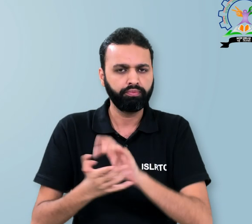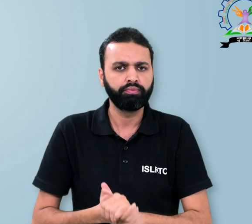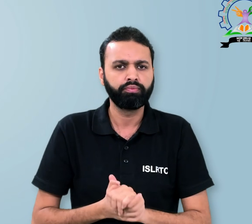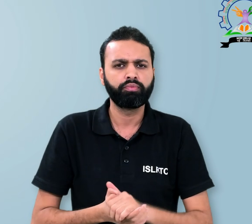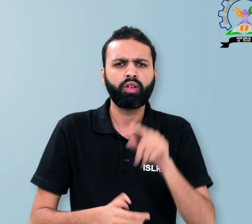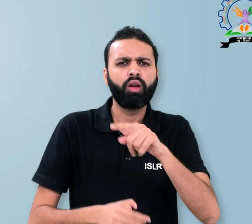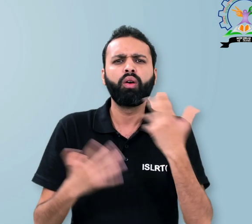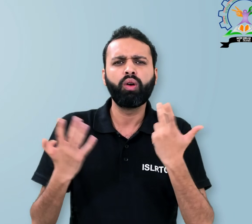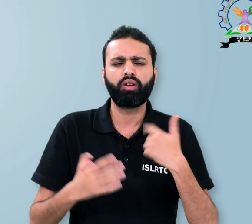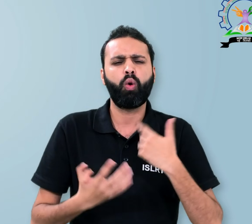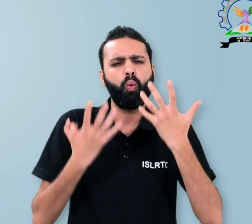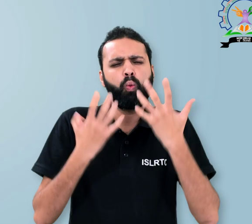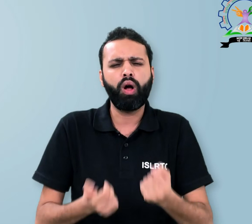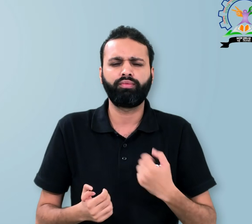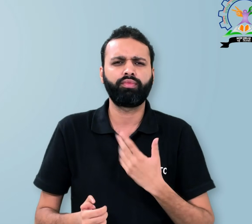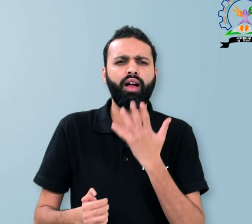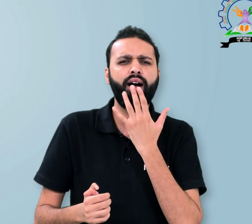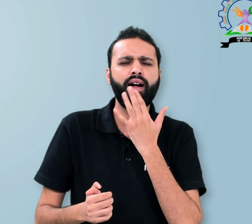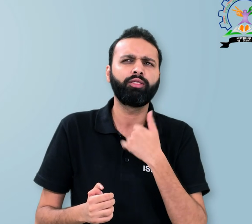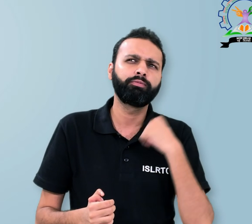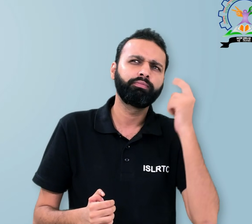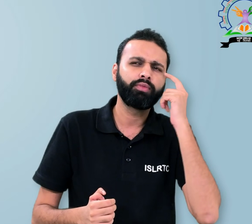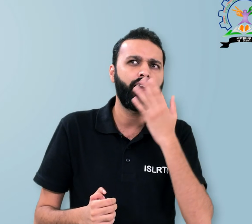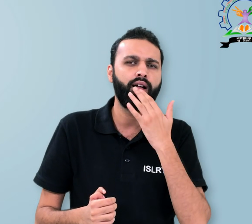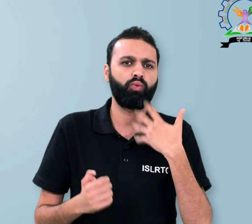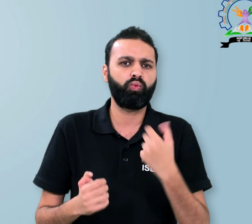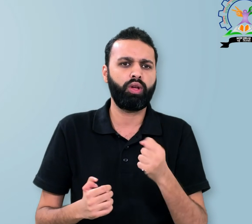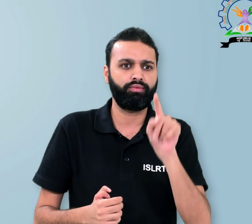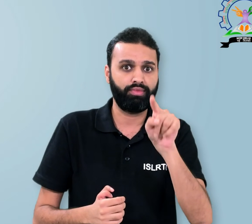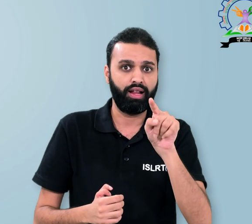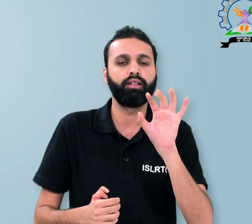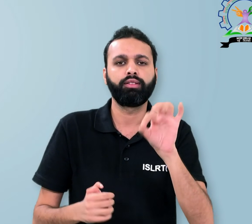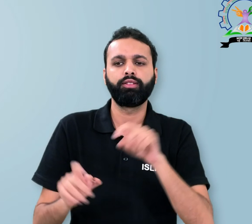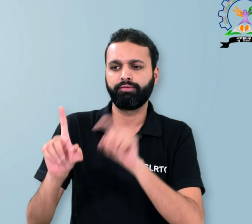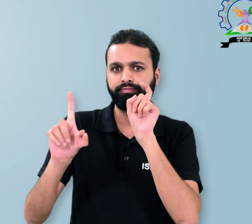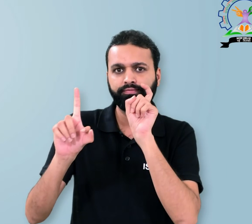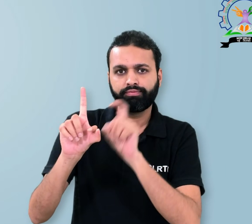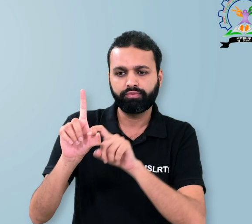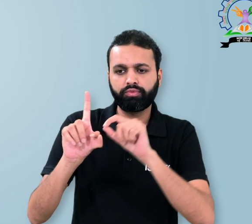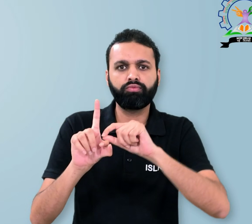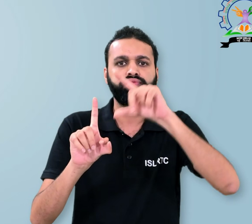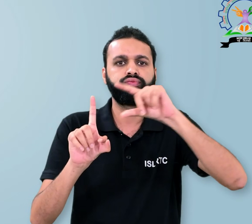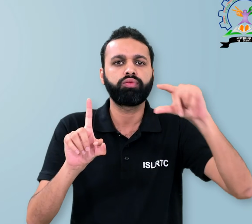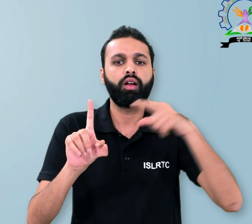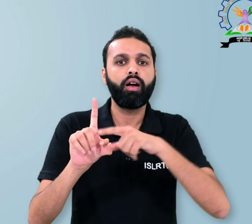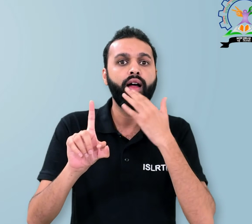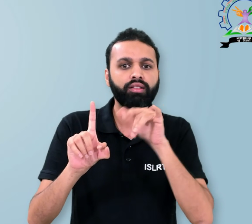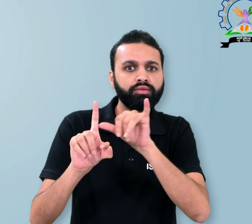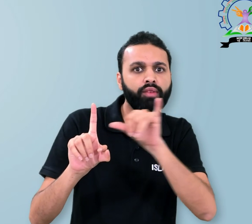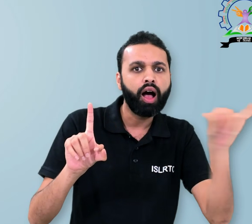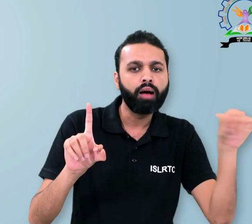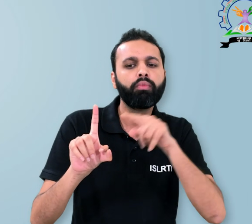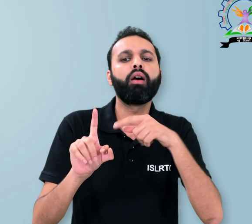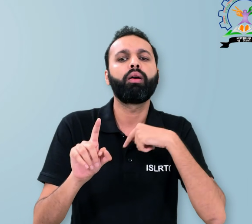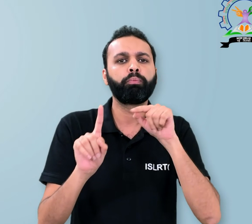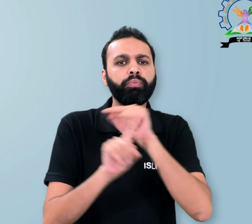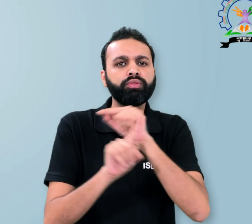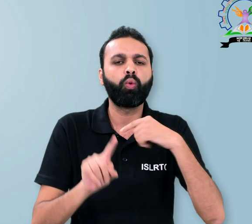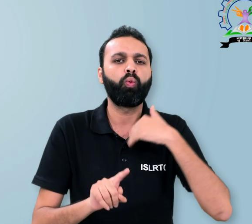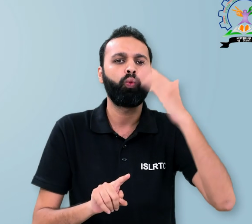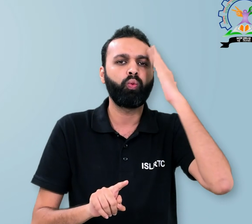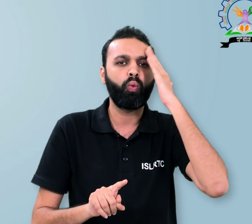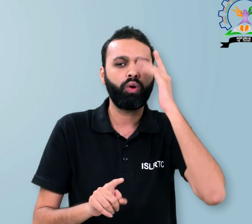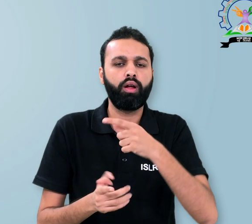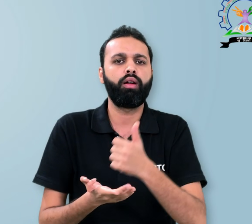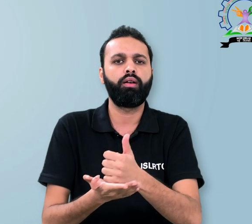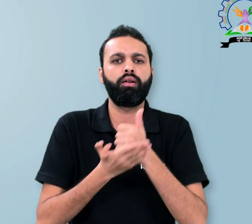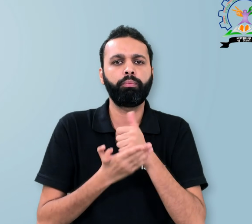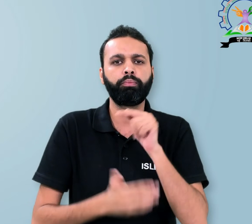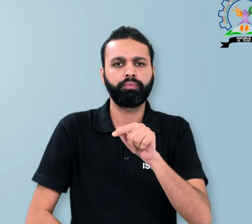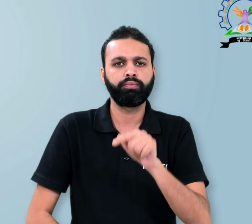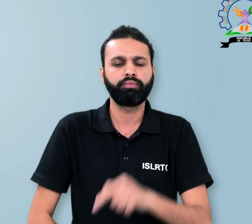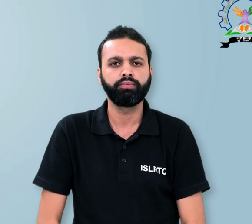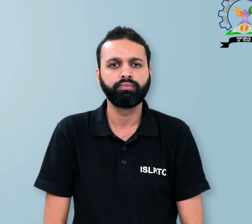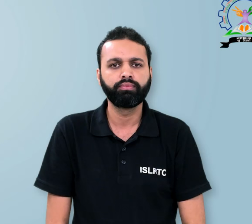Example: On a bar graph, the legend might indicate which color represents which category.